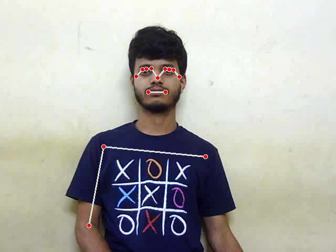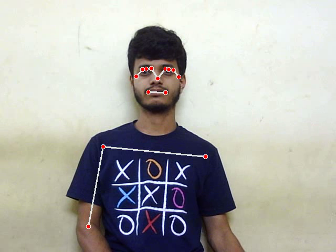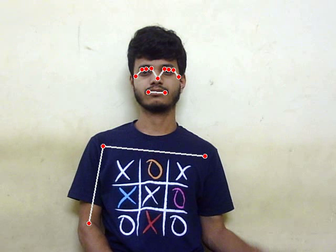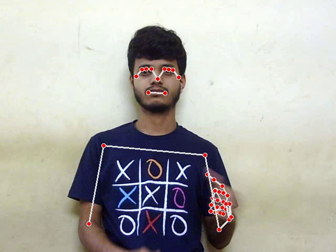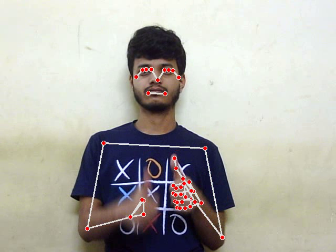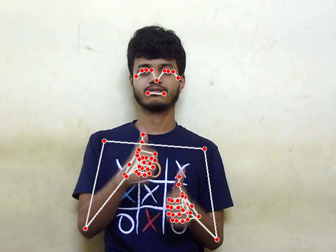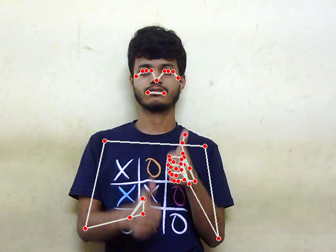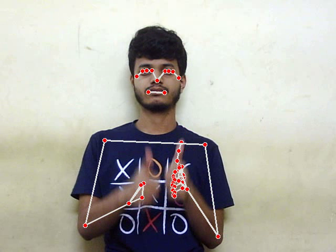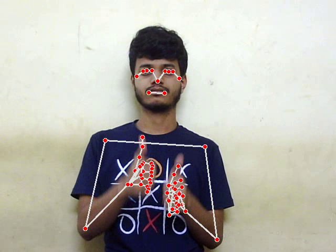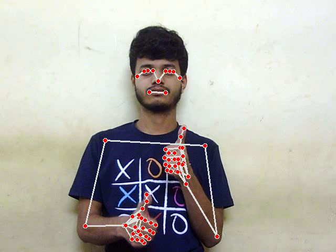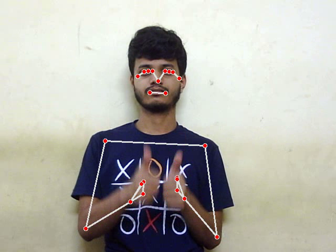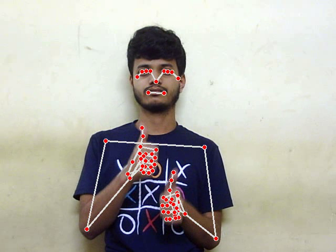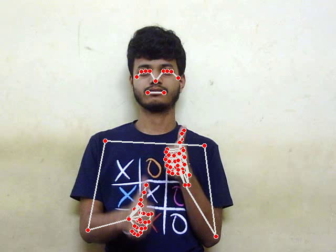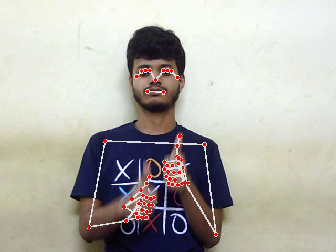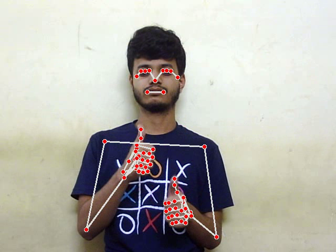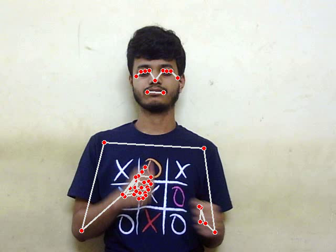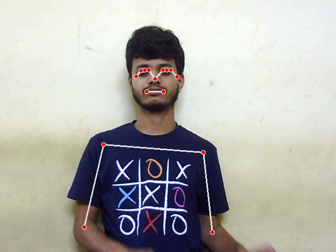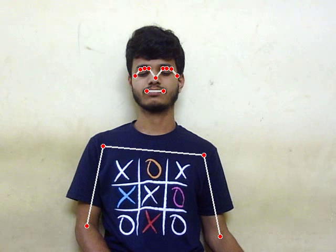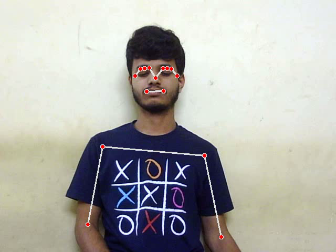which